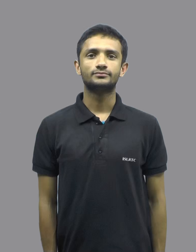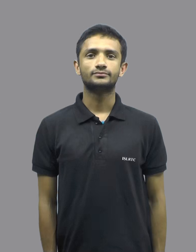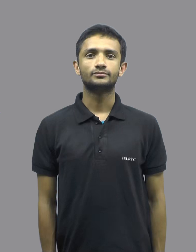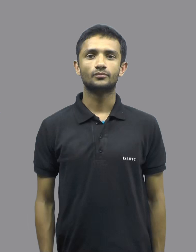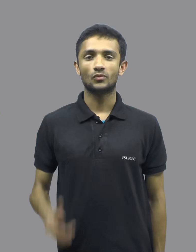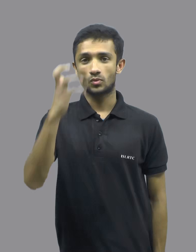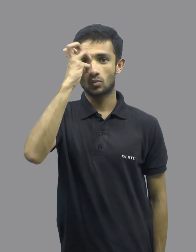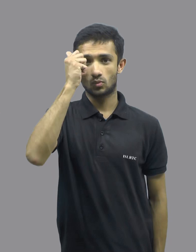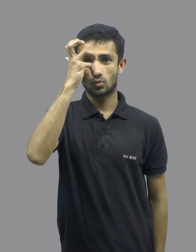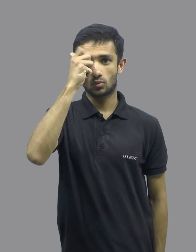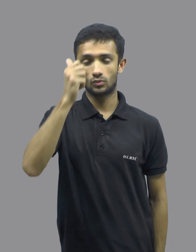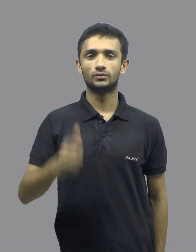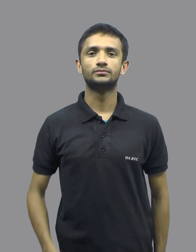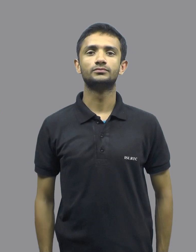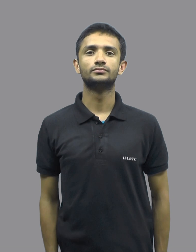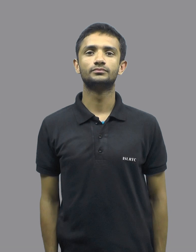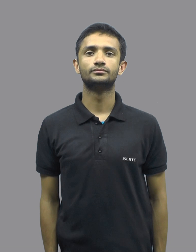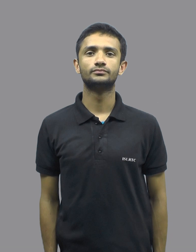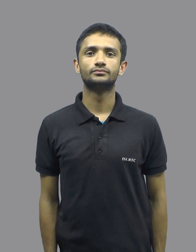Orange